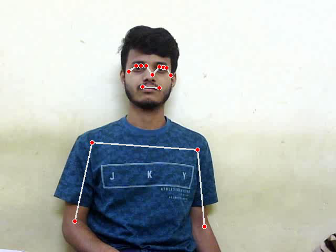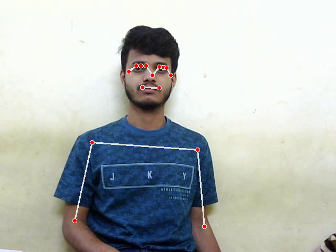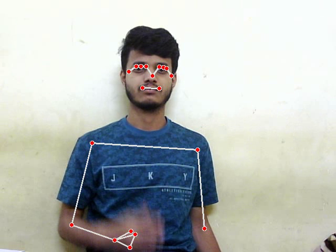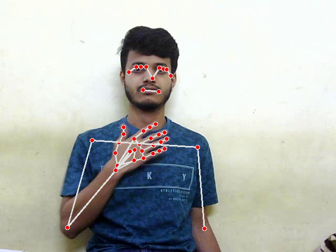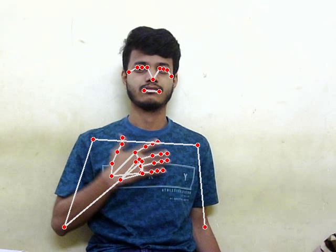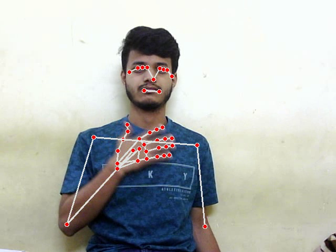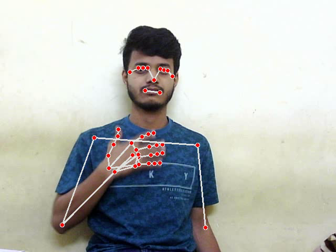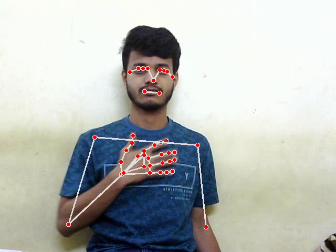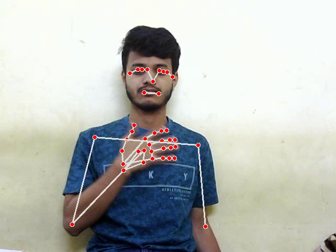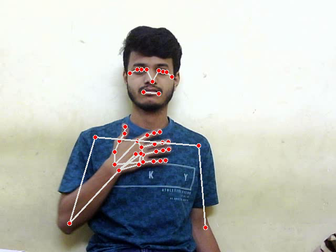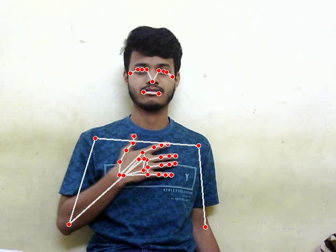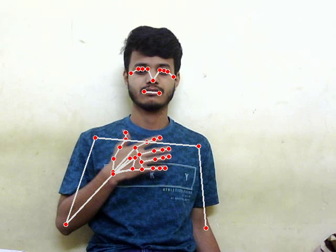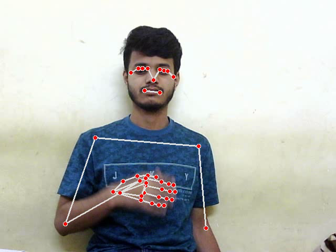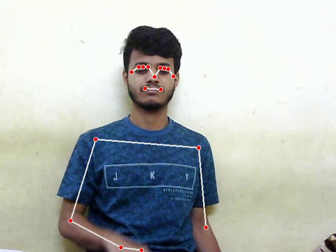please